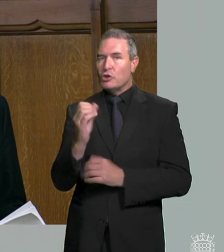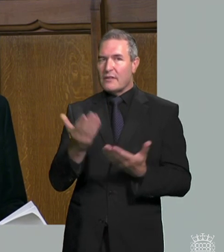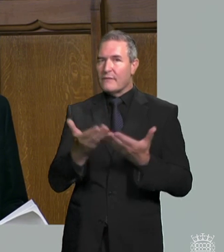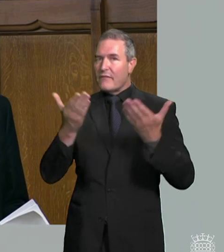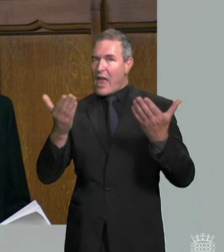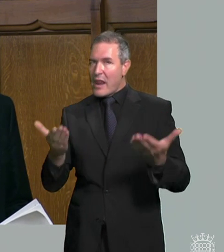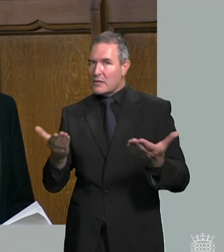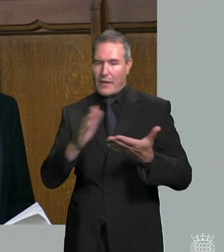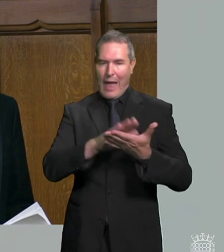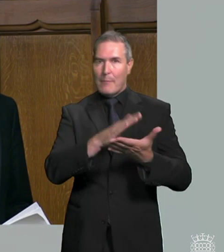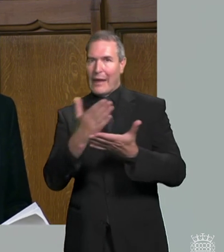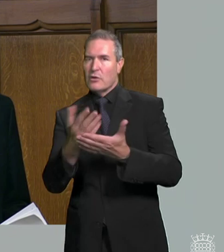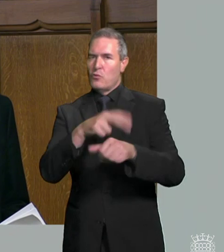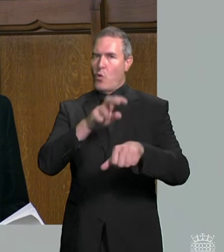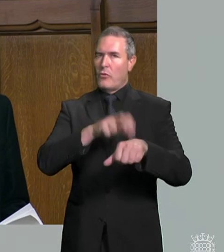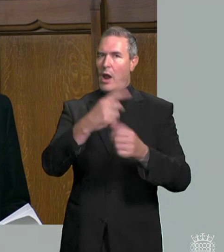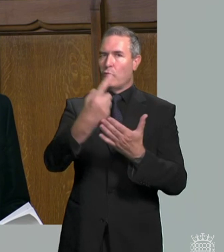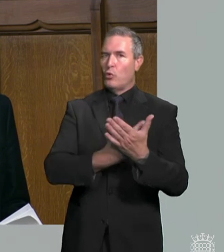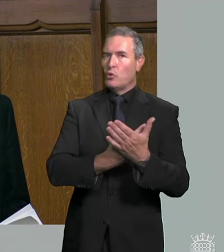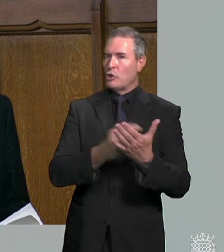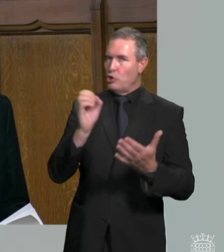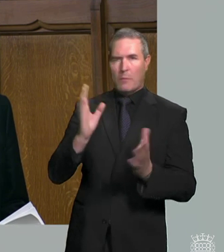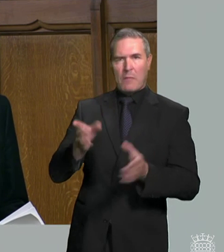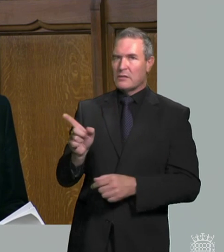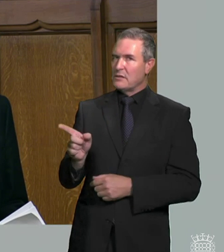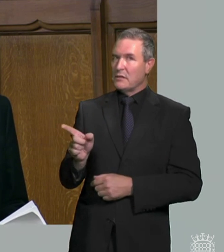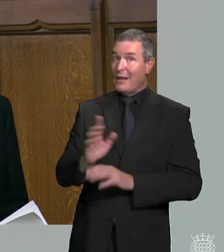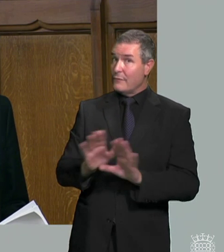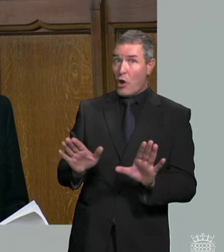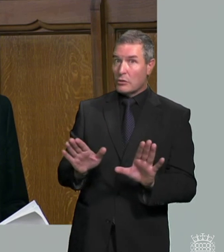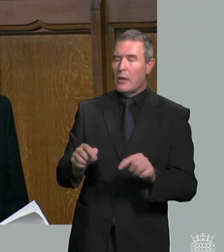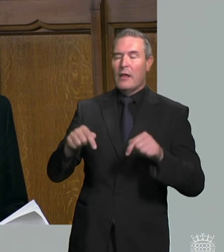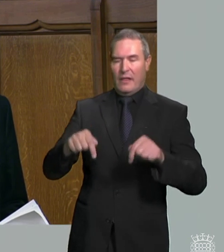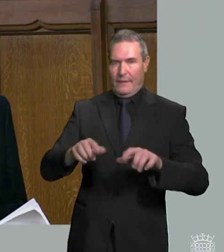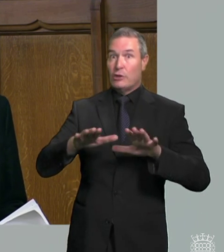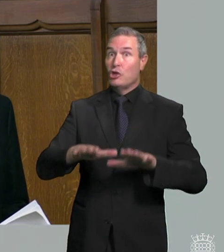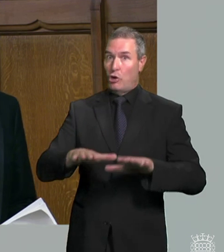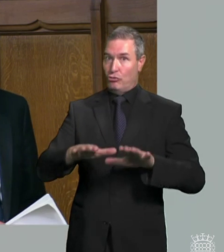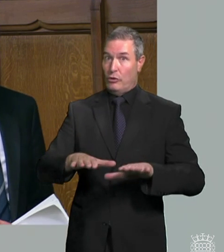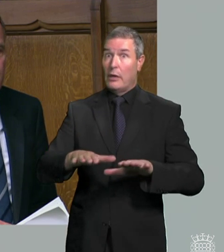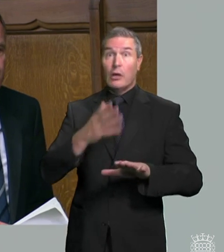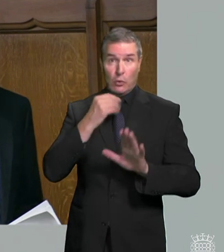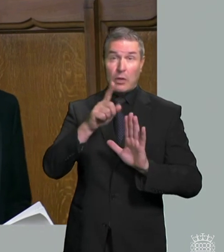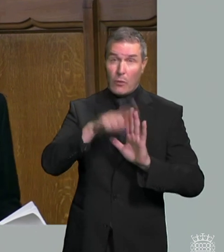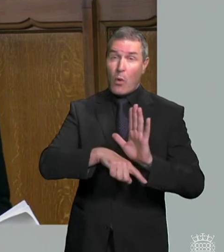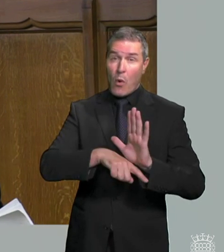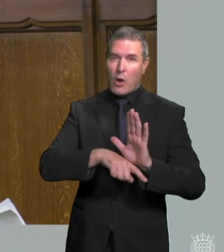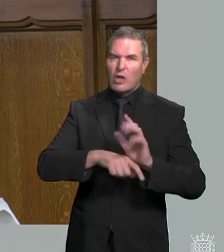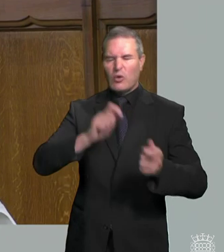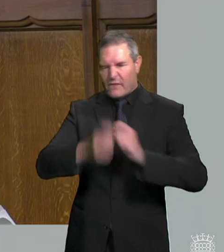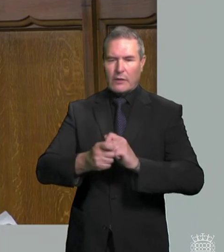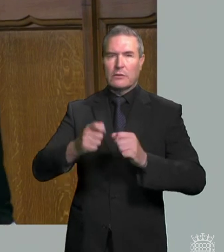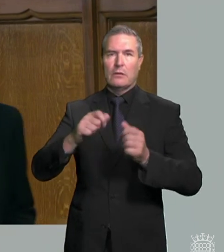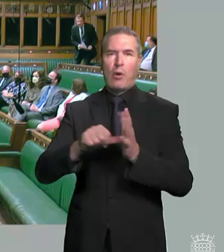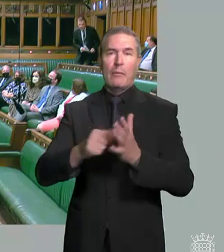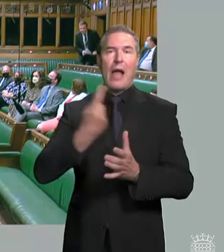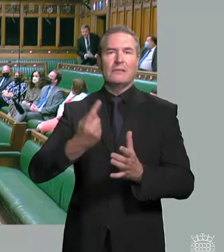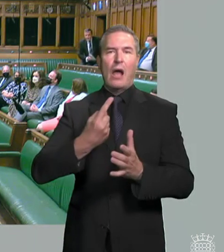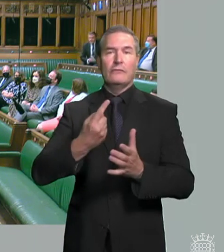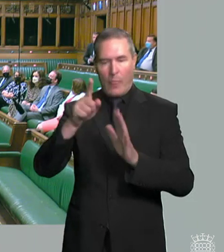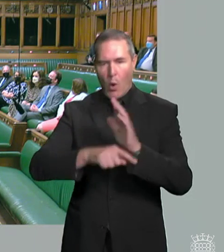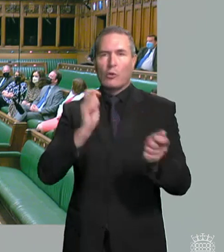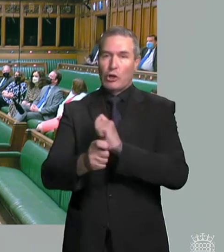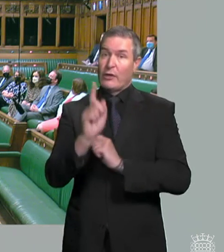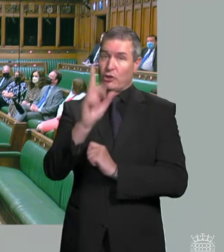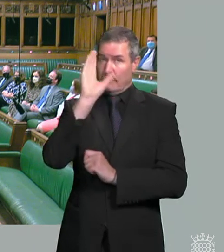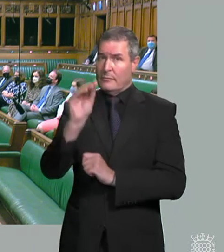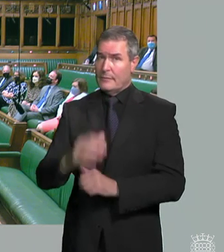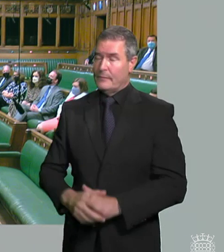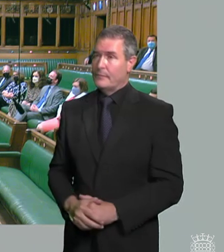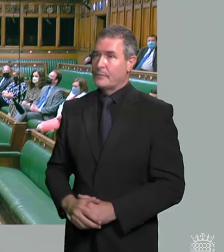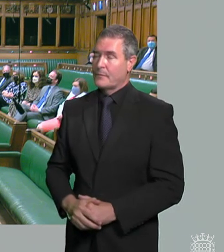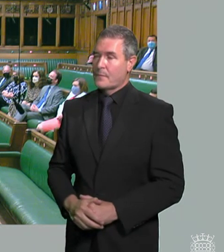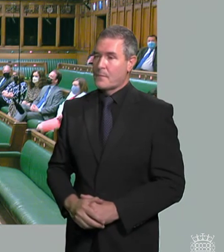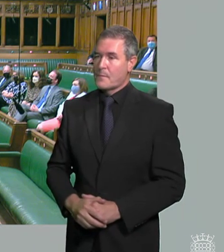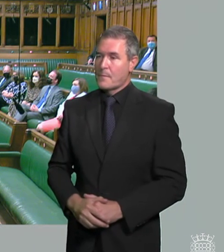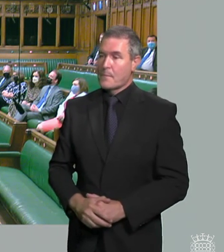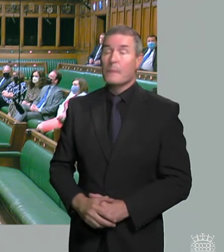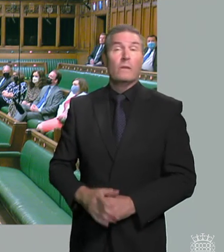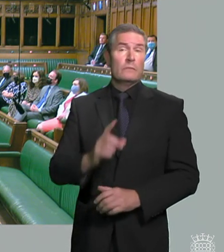the application of the Northern Ireland protocol, this country will do whatever is necessary, legislative or otherwise, to fix the problem permanently?